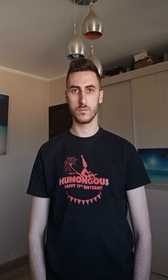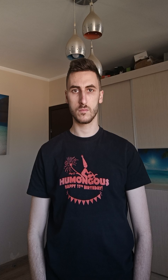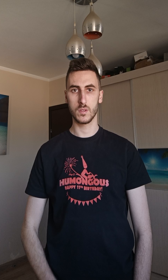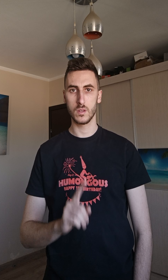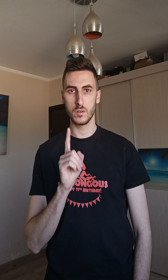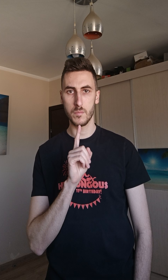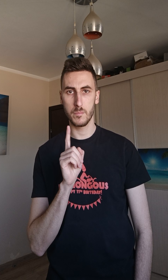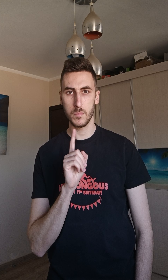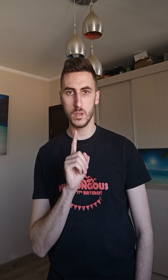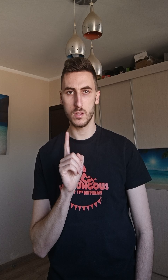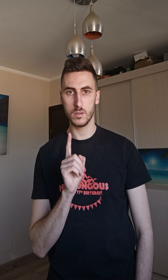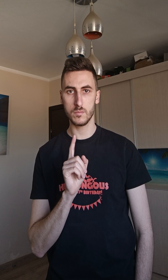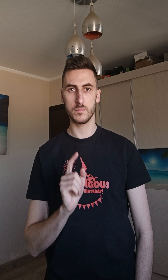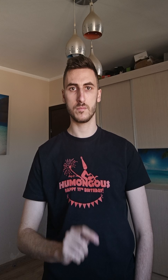מי